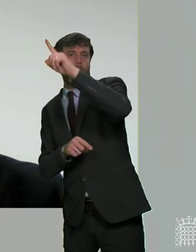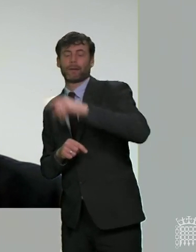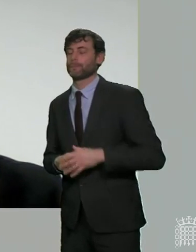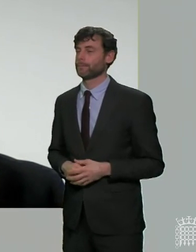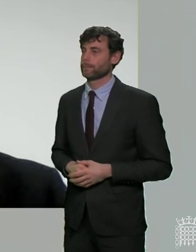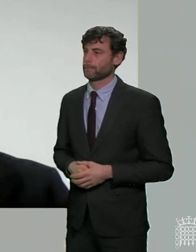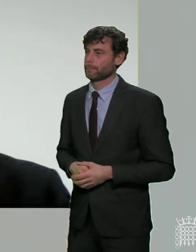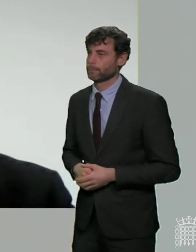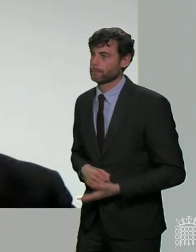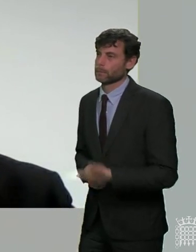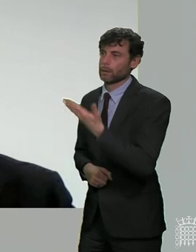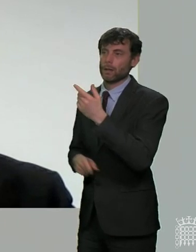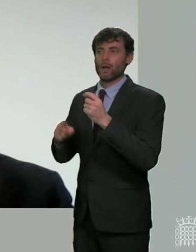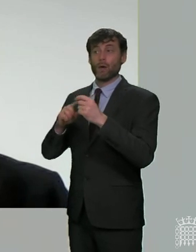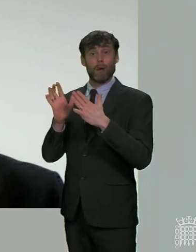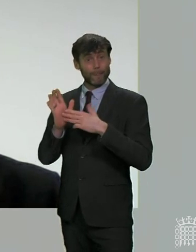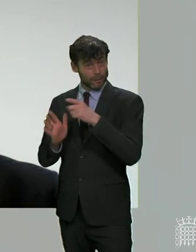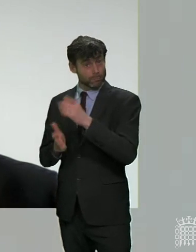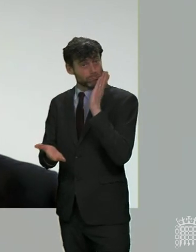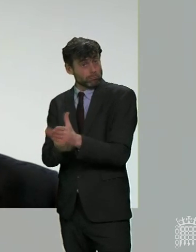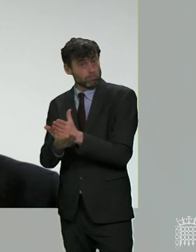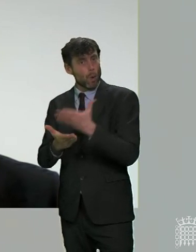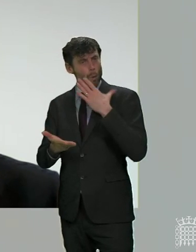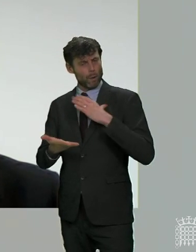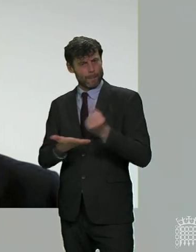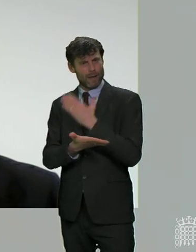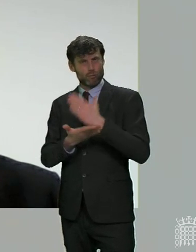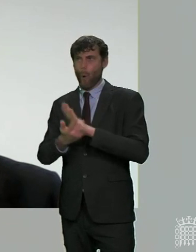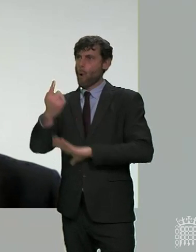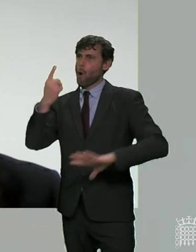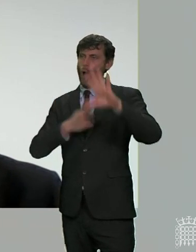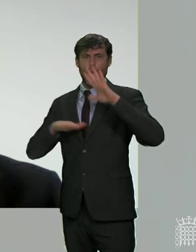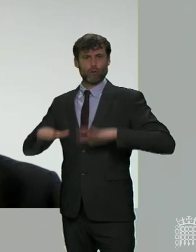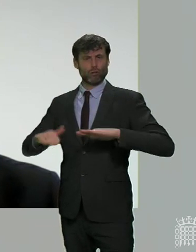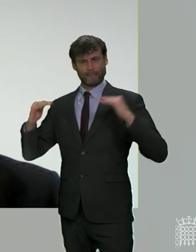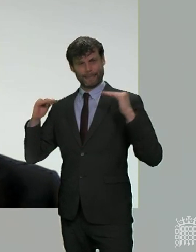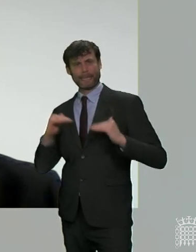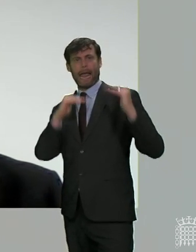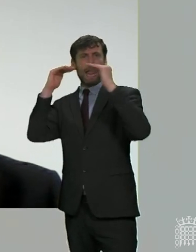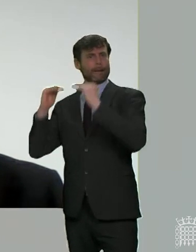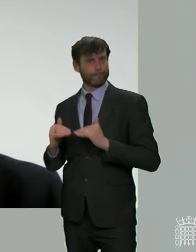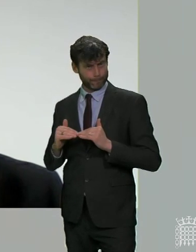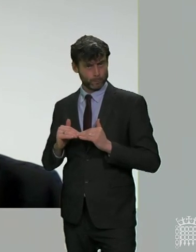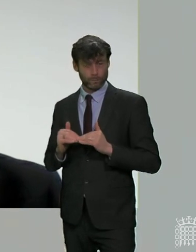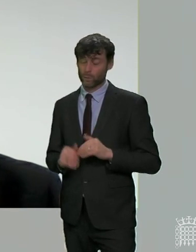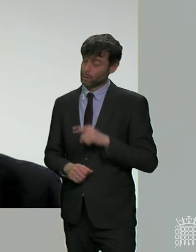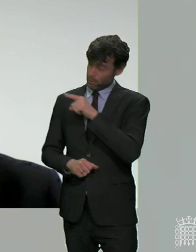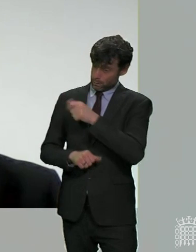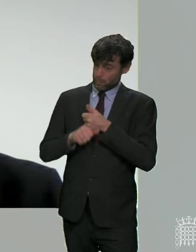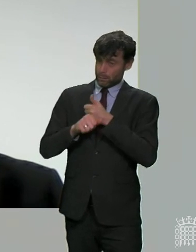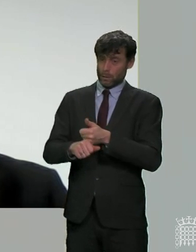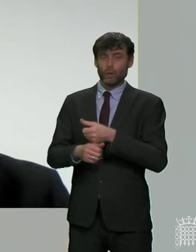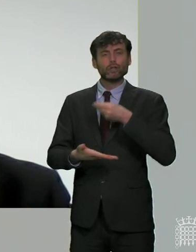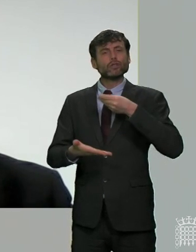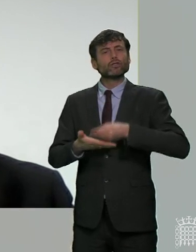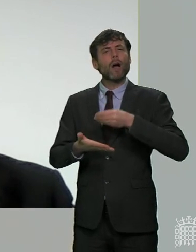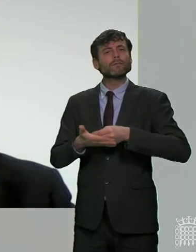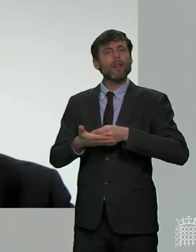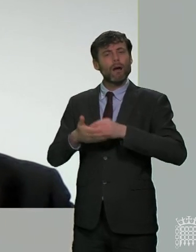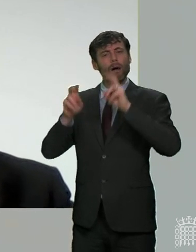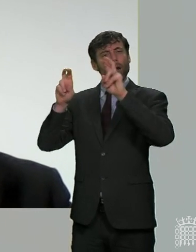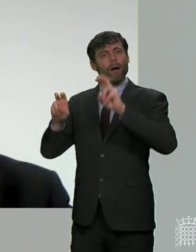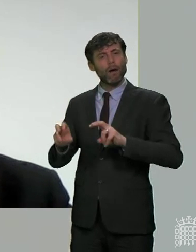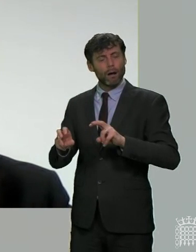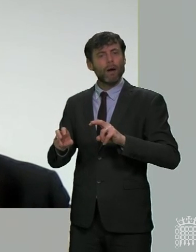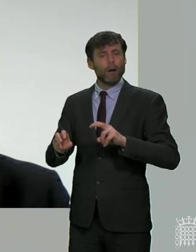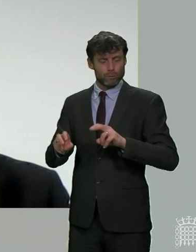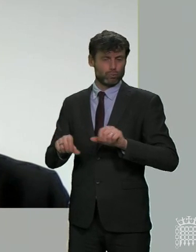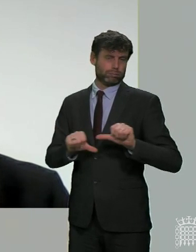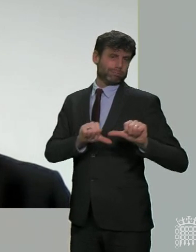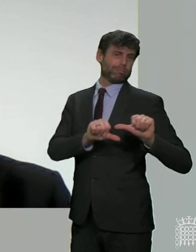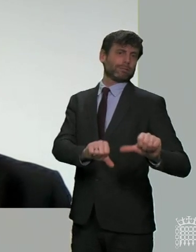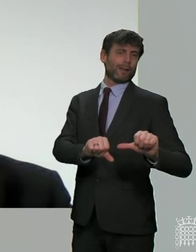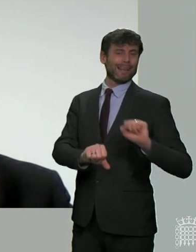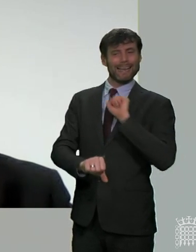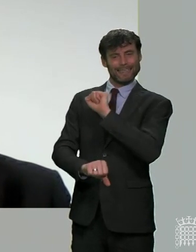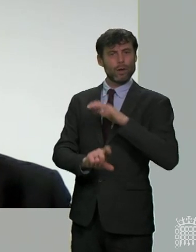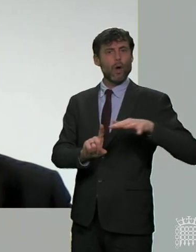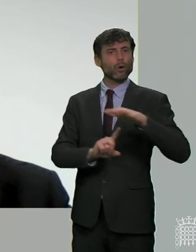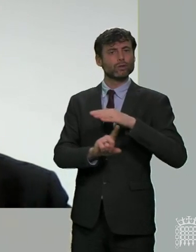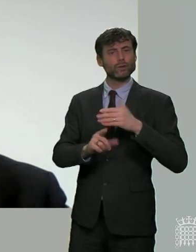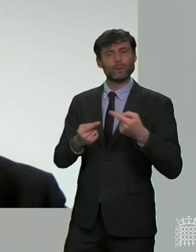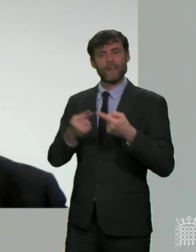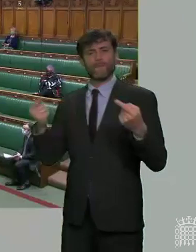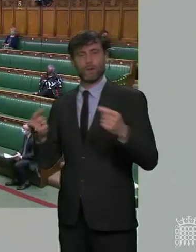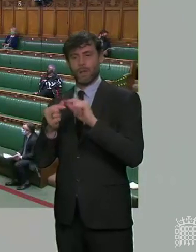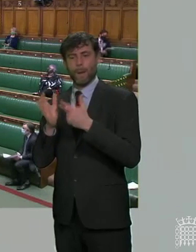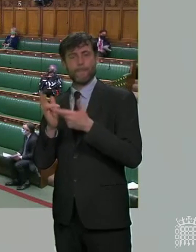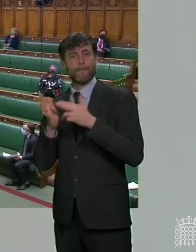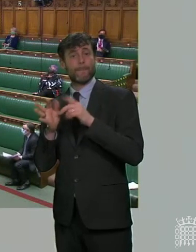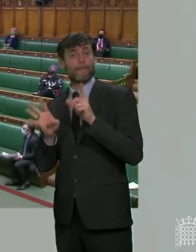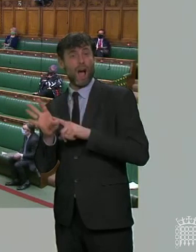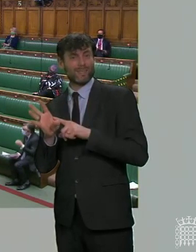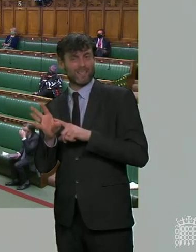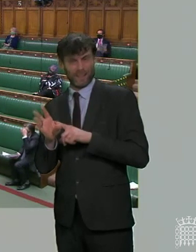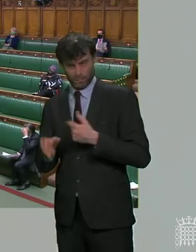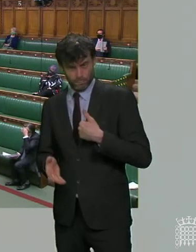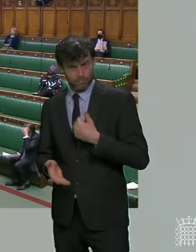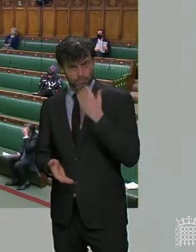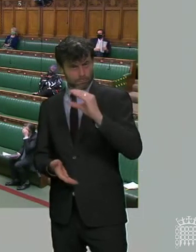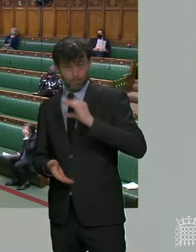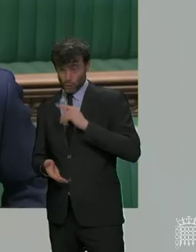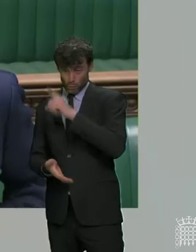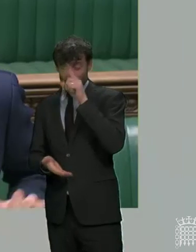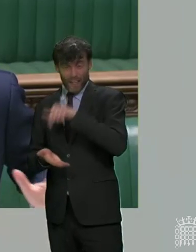If the Prime Minister is serious about levelling up the country, does he honestly think that favouring the Chancellor’s Richmondshire constituency over Barnsley for financial support is the best way to do it?